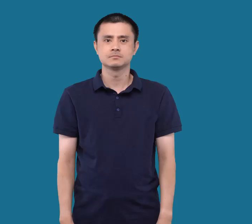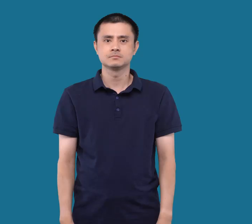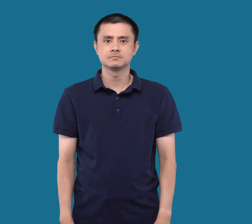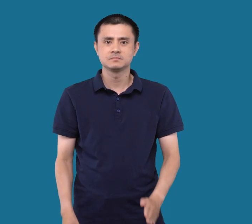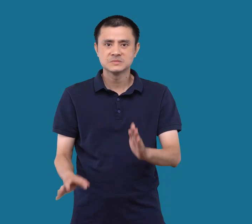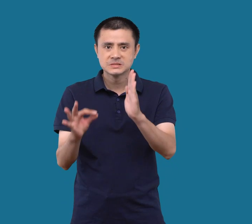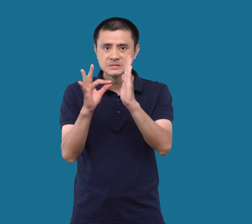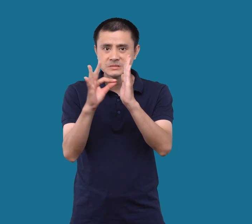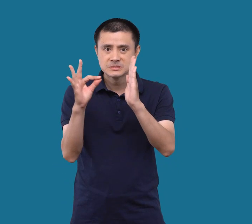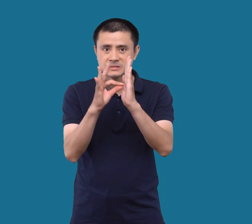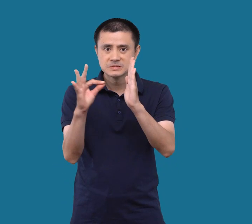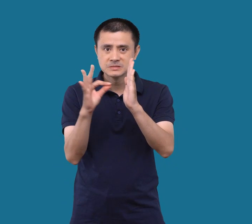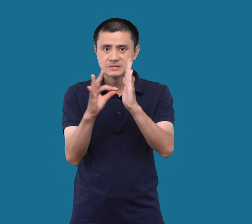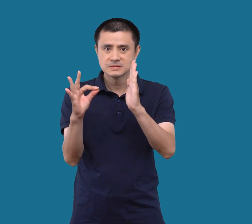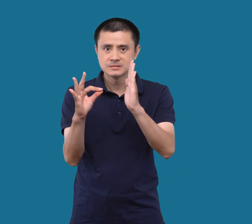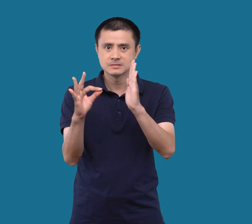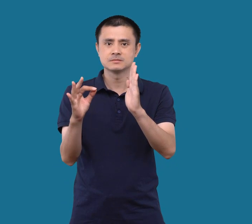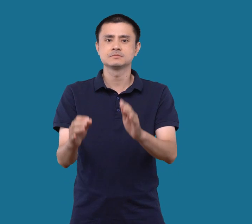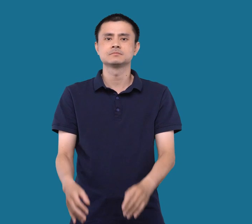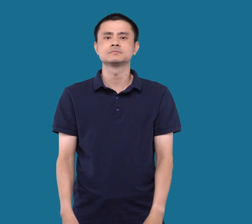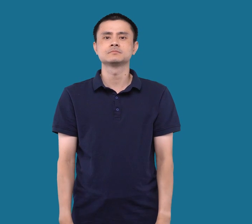chi tiết